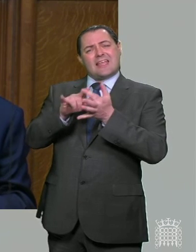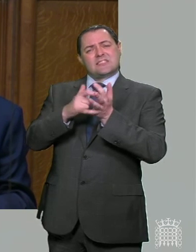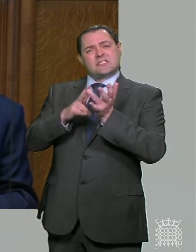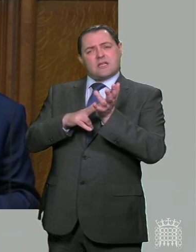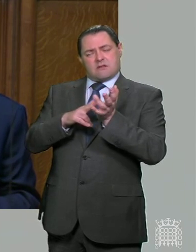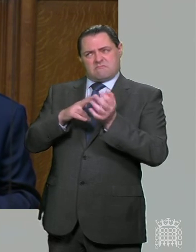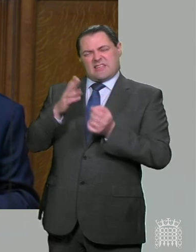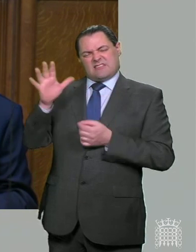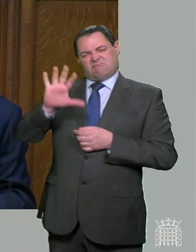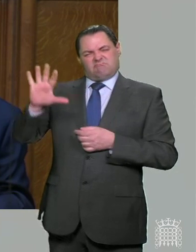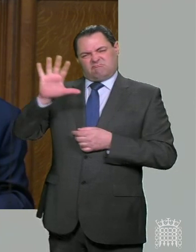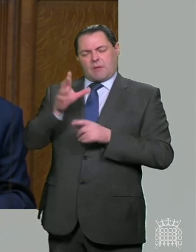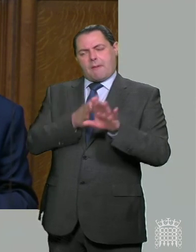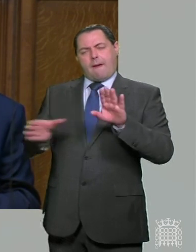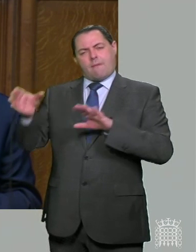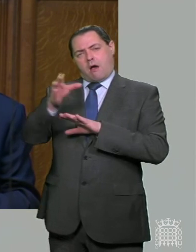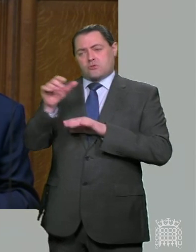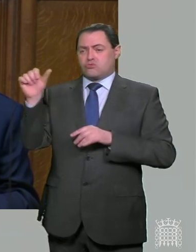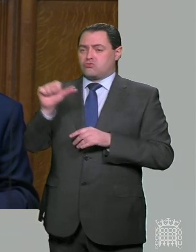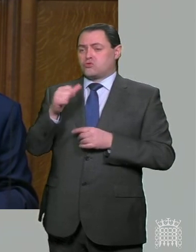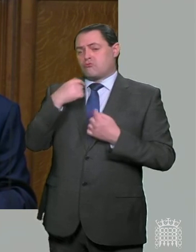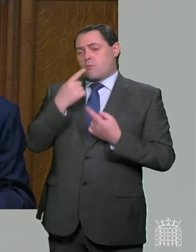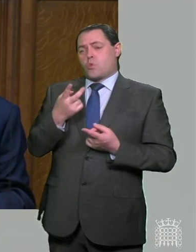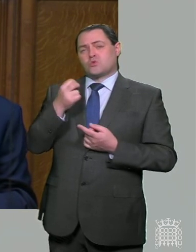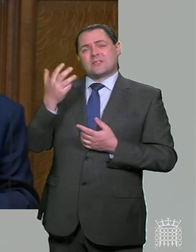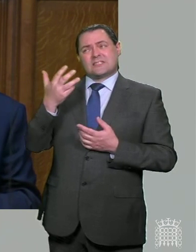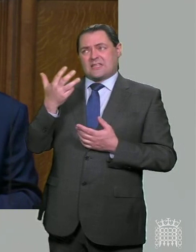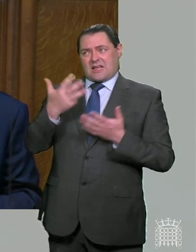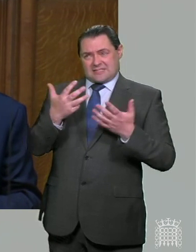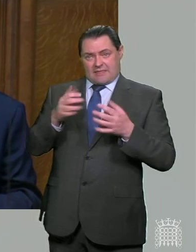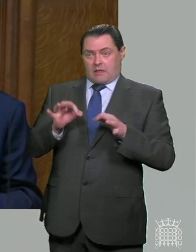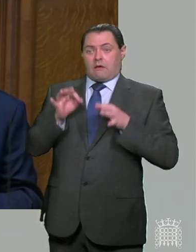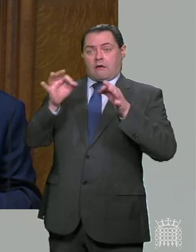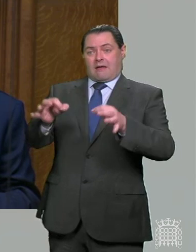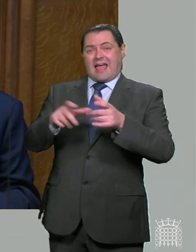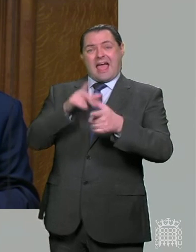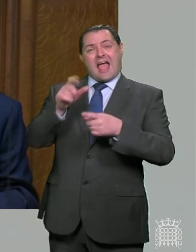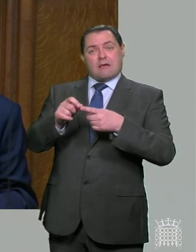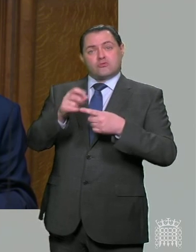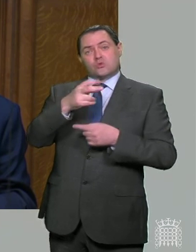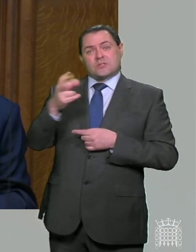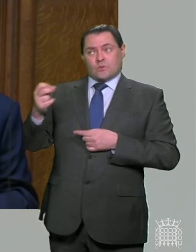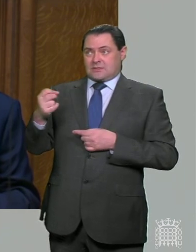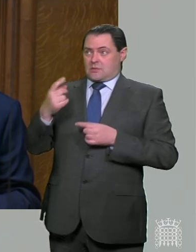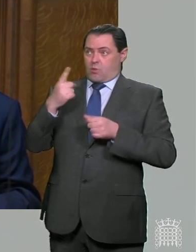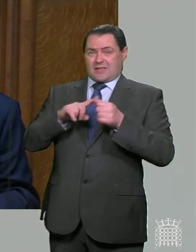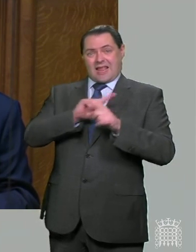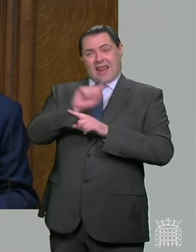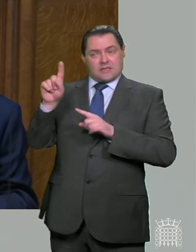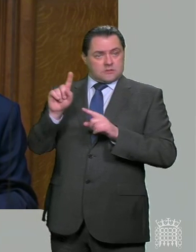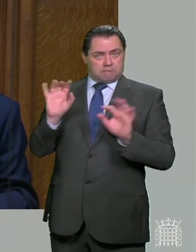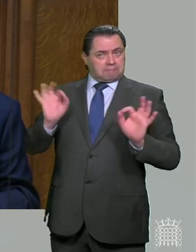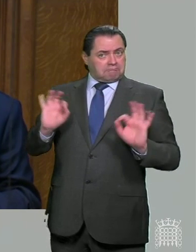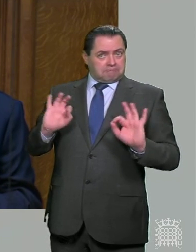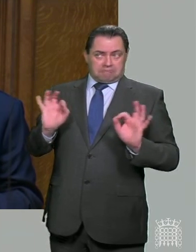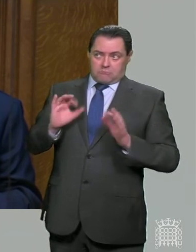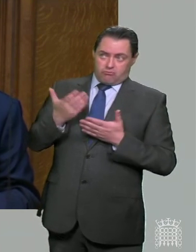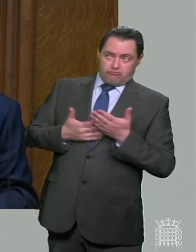It was due to report in autumn 2019, but this was put back to April 2020, yet a year on there is still no sign of it.